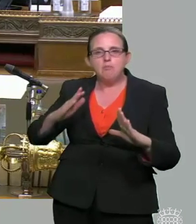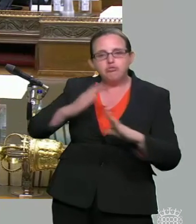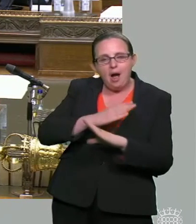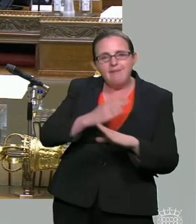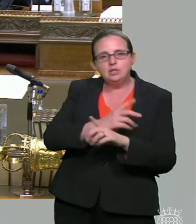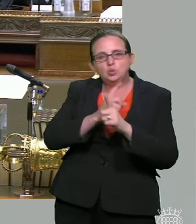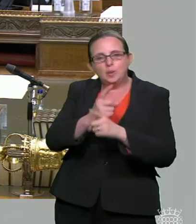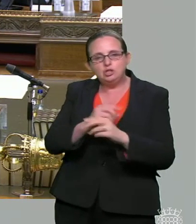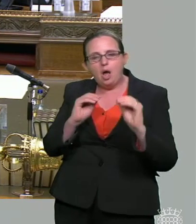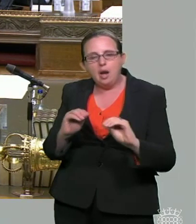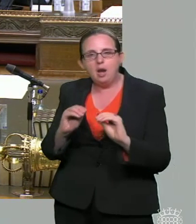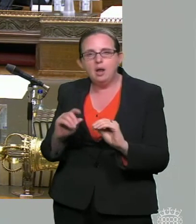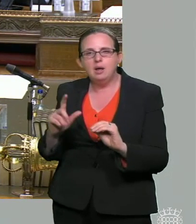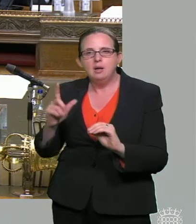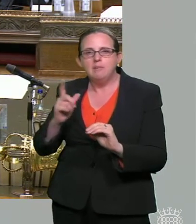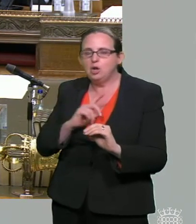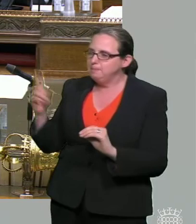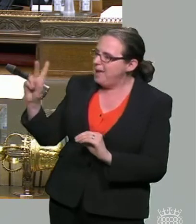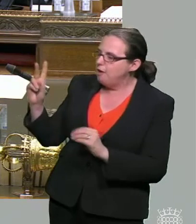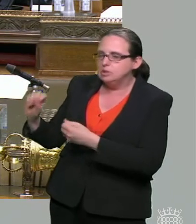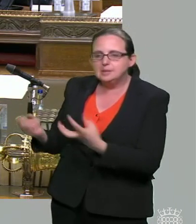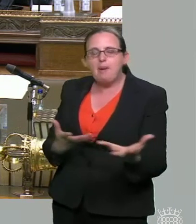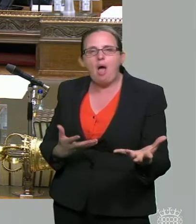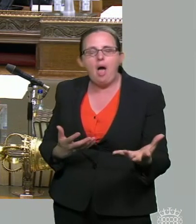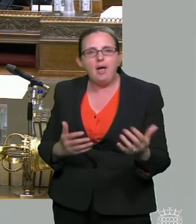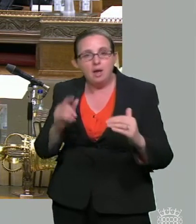The right honourable and learned Gentleman asks about levelling up.